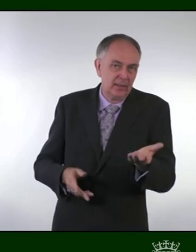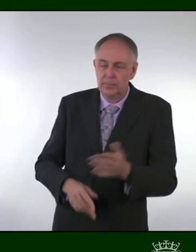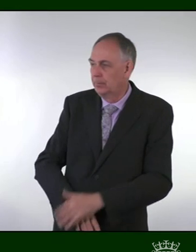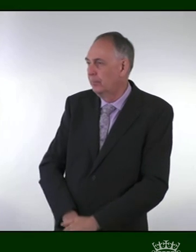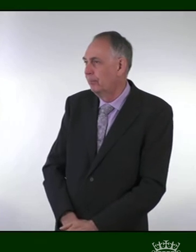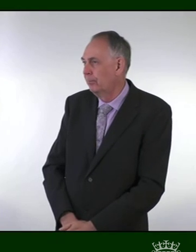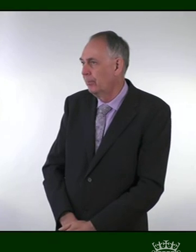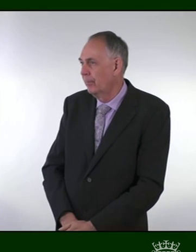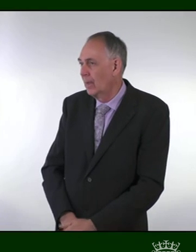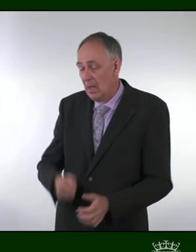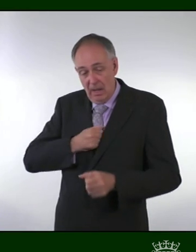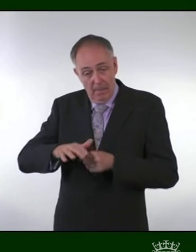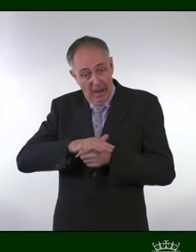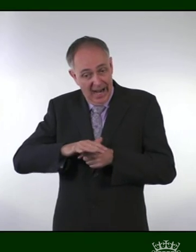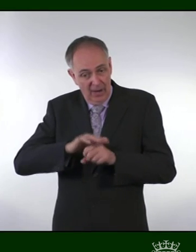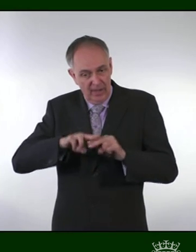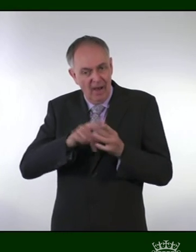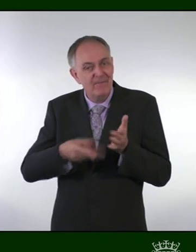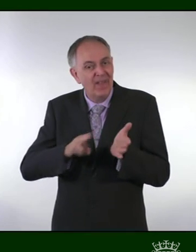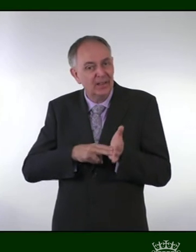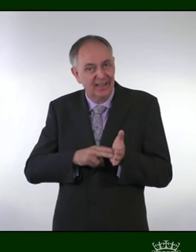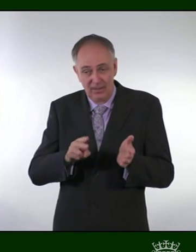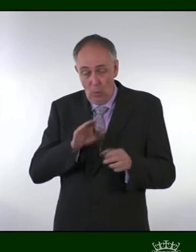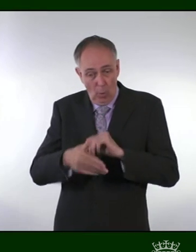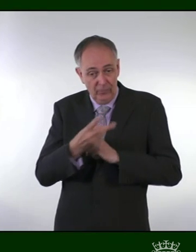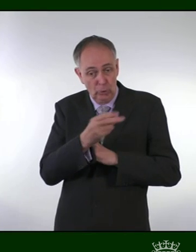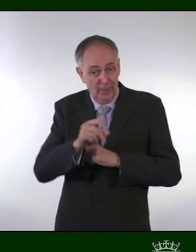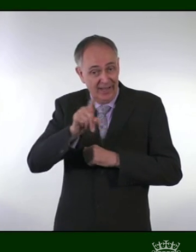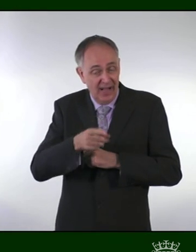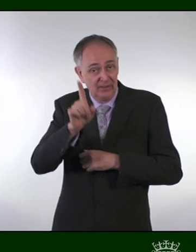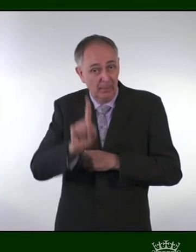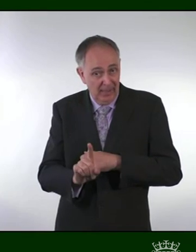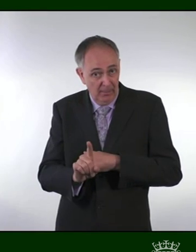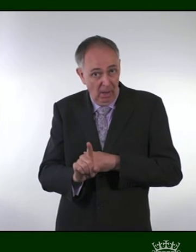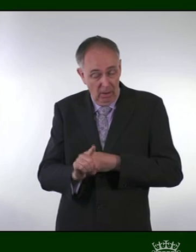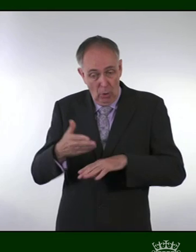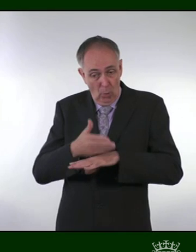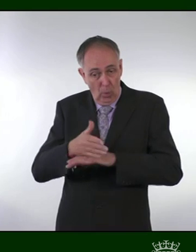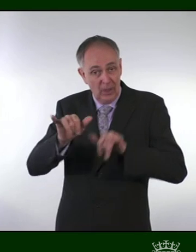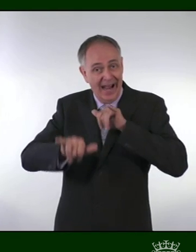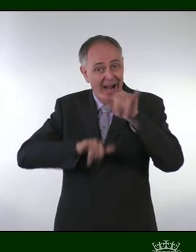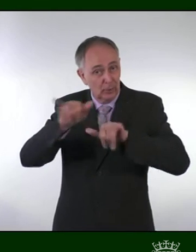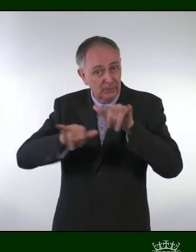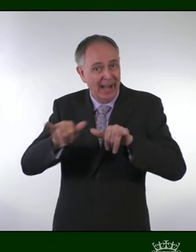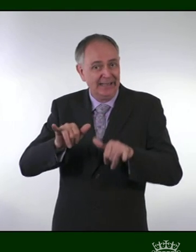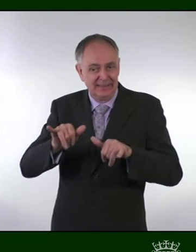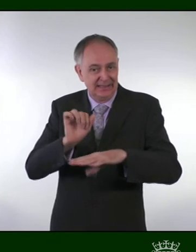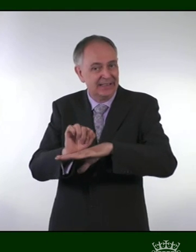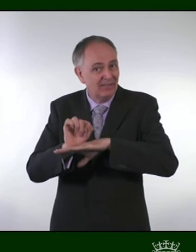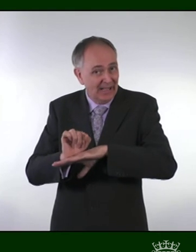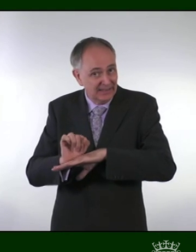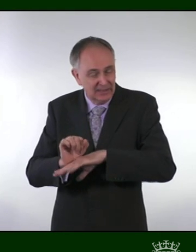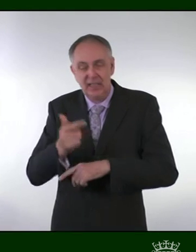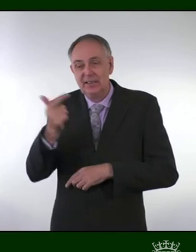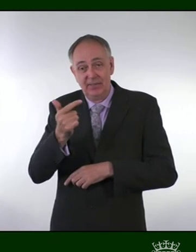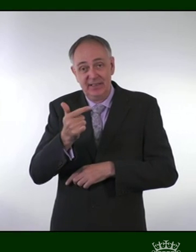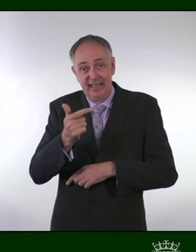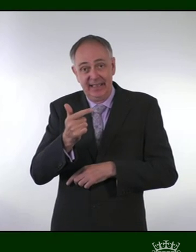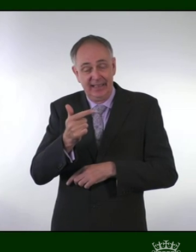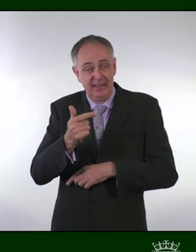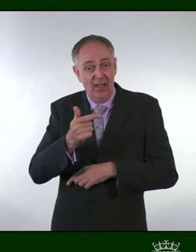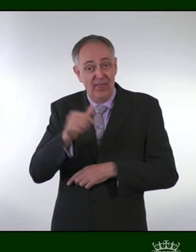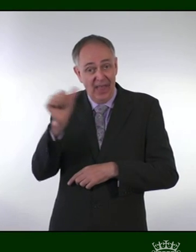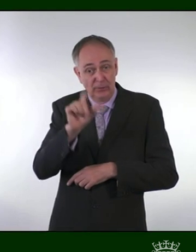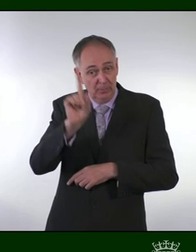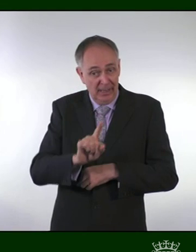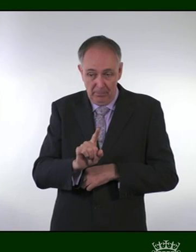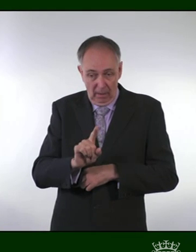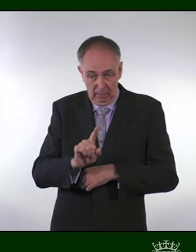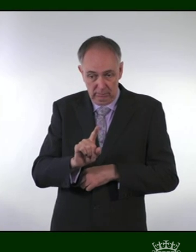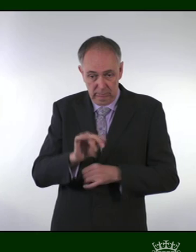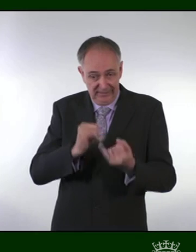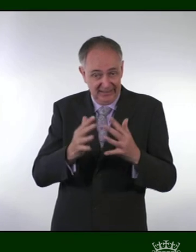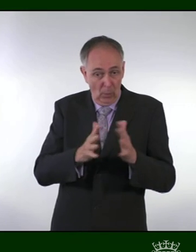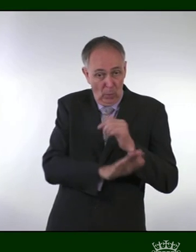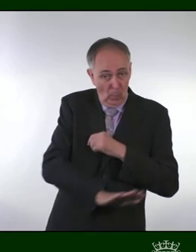In my constituency of Filton and Bradley Stoke, well over 20,000 people are directly employed in the aerospace and defence sectors, and 17,500 people are employed in the supply chain throughout the south-west region.